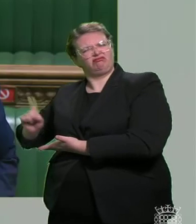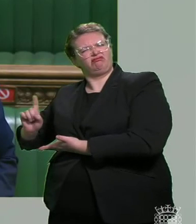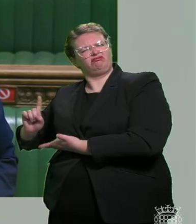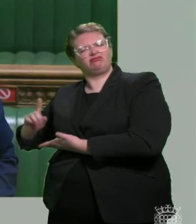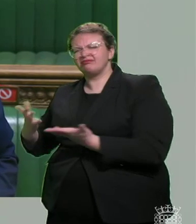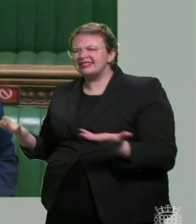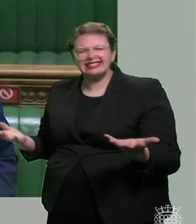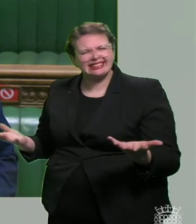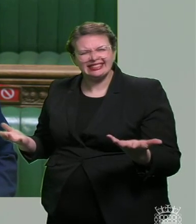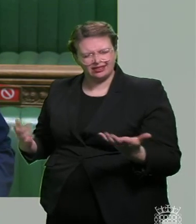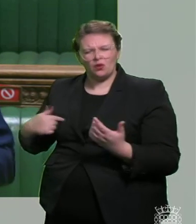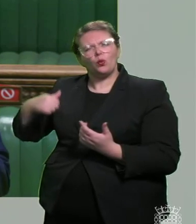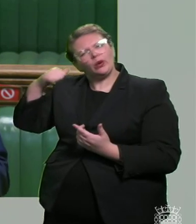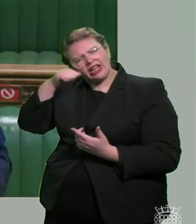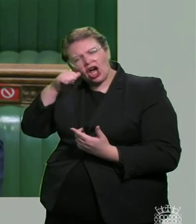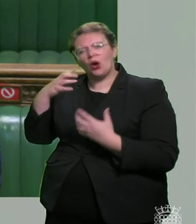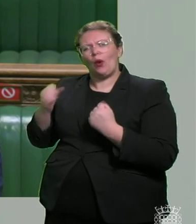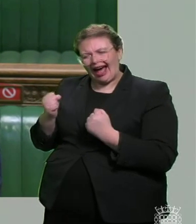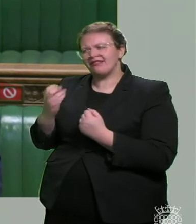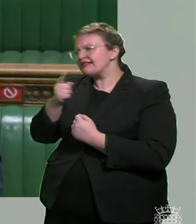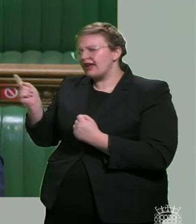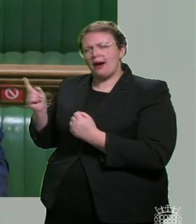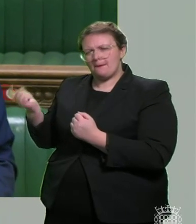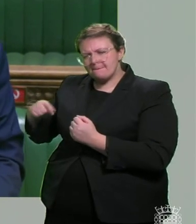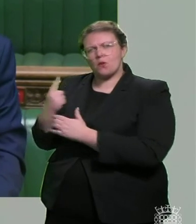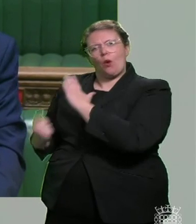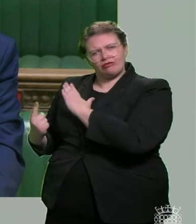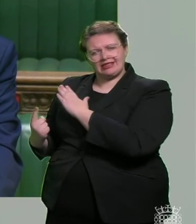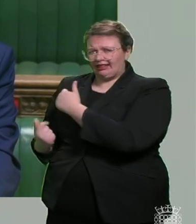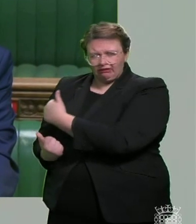Everybody knows that. That is not what this question is about.